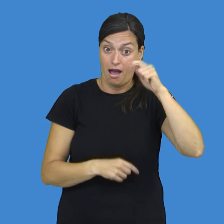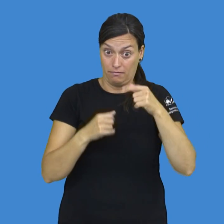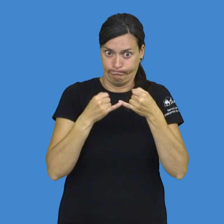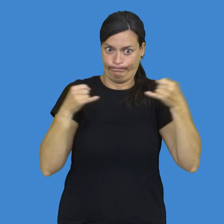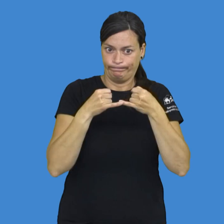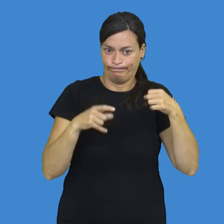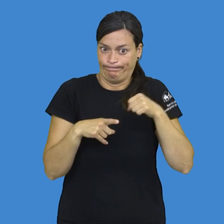arteria